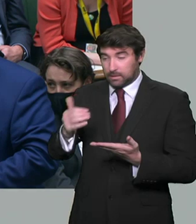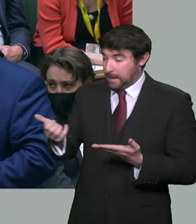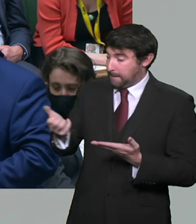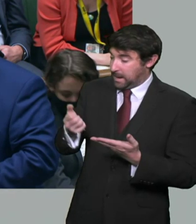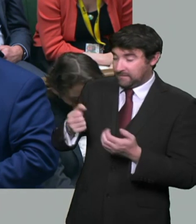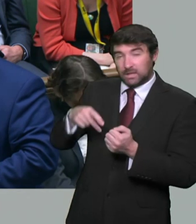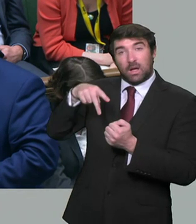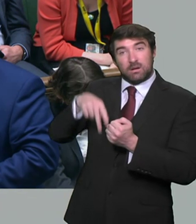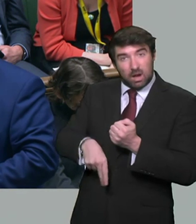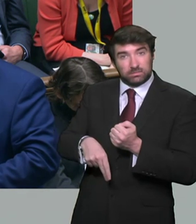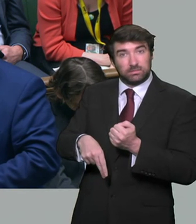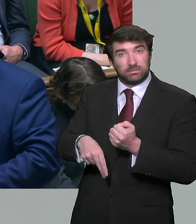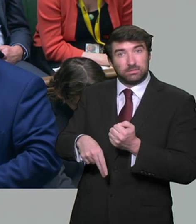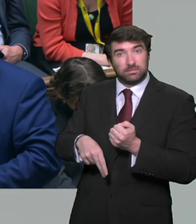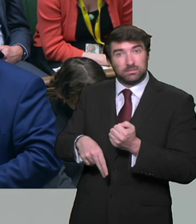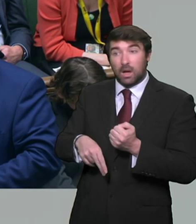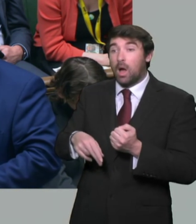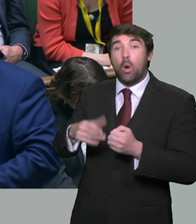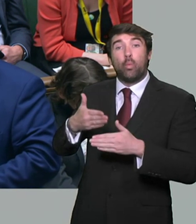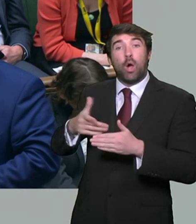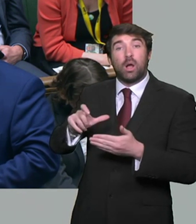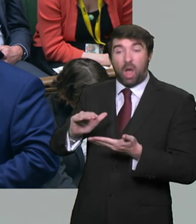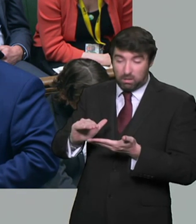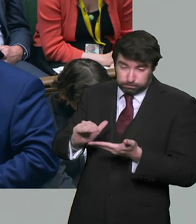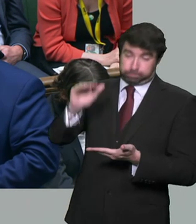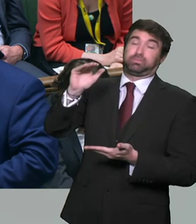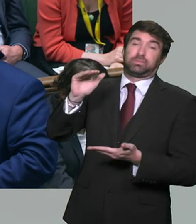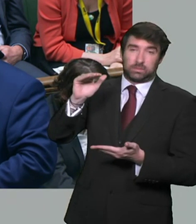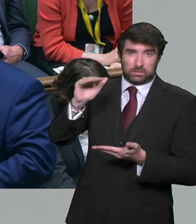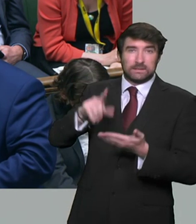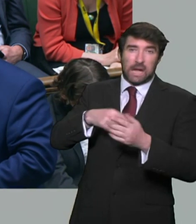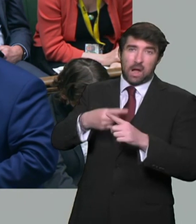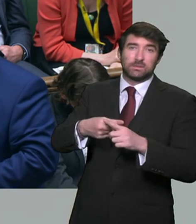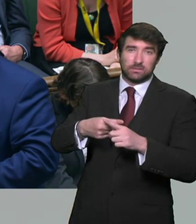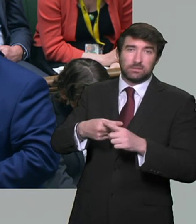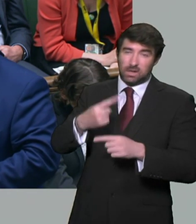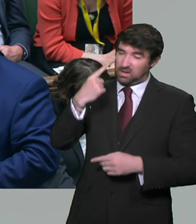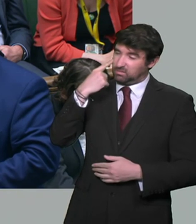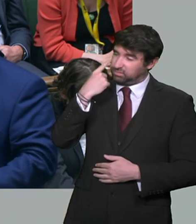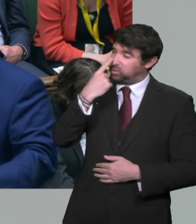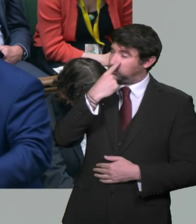Let us be in no doubt: this is the return of the Tories’ austerity agenda.